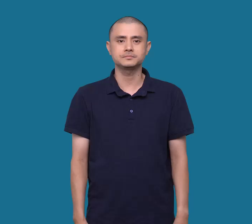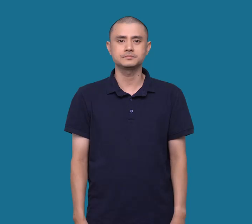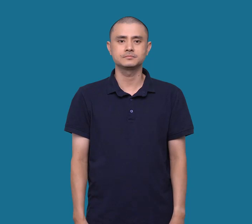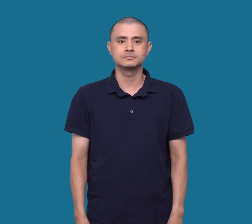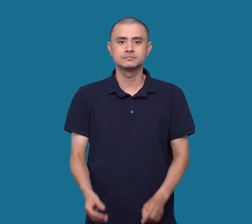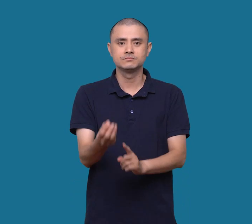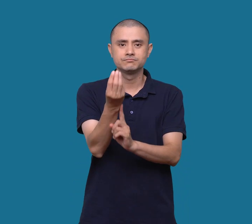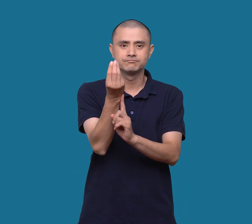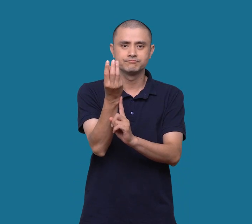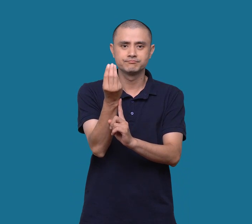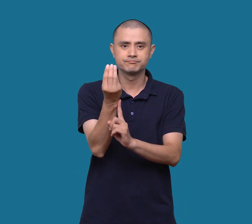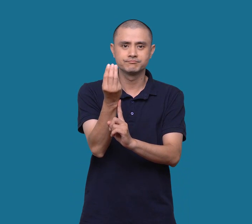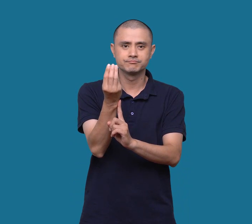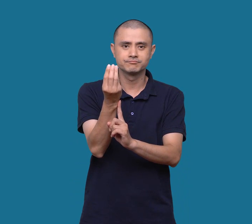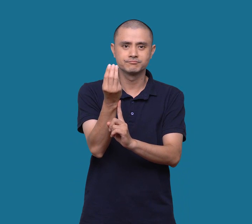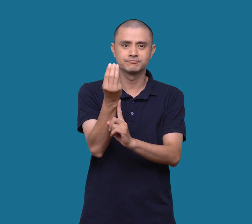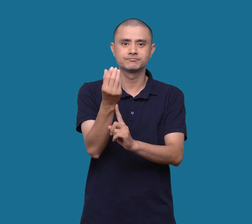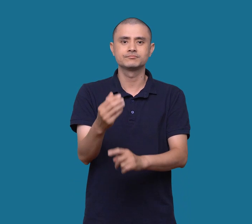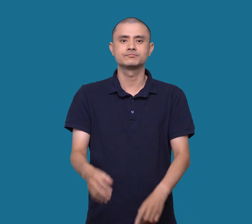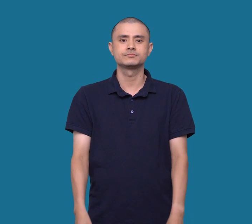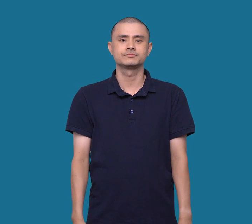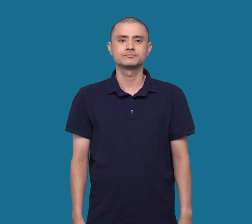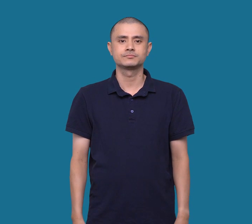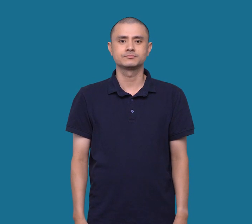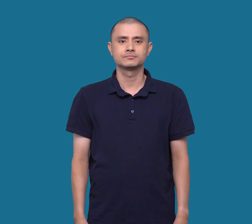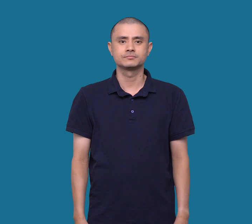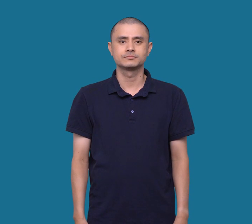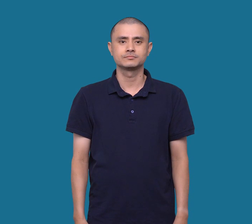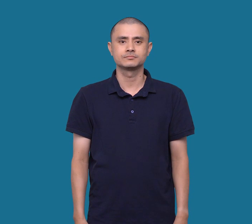cây nến